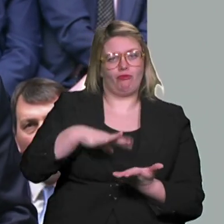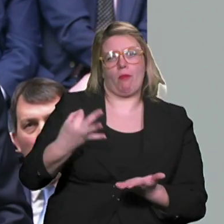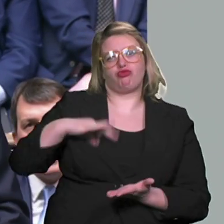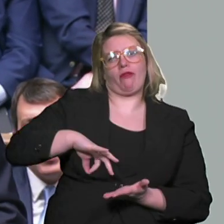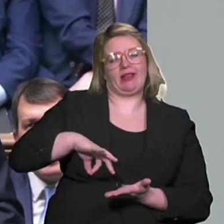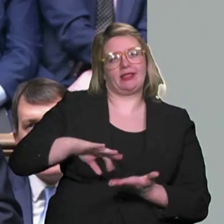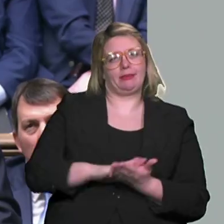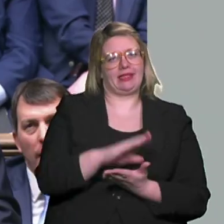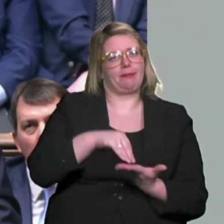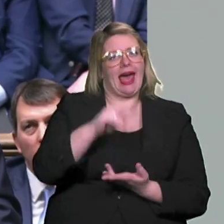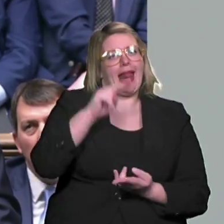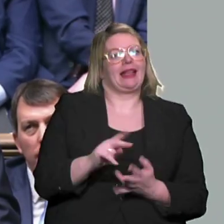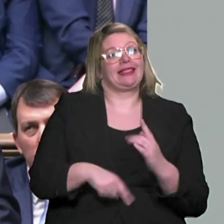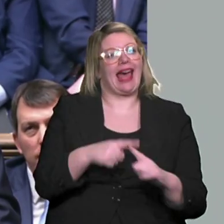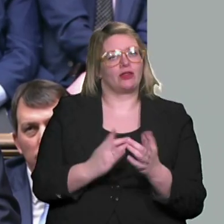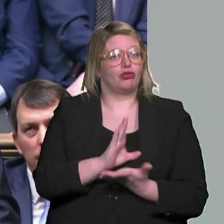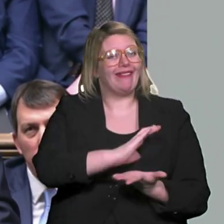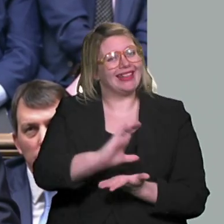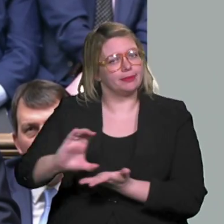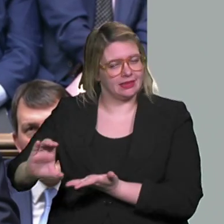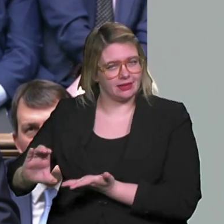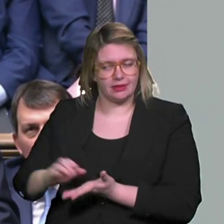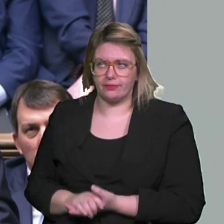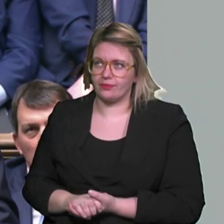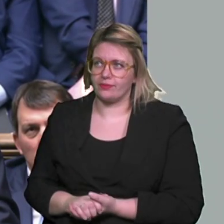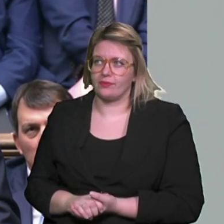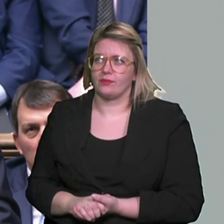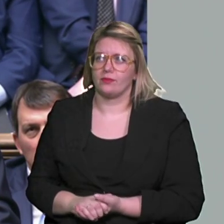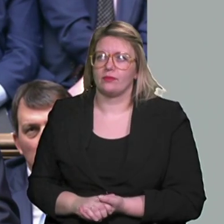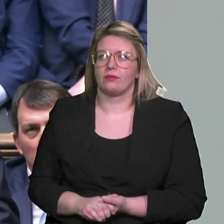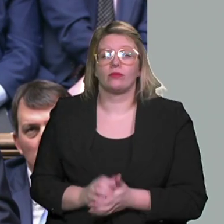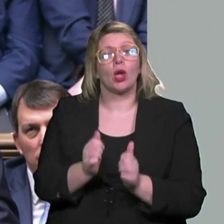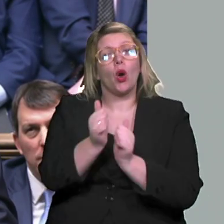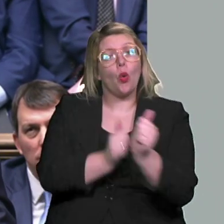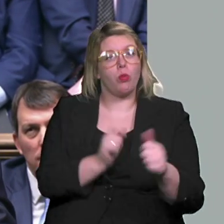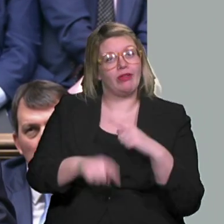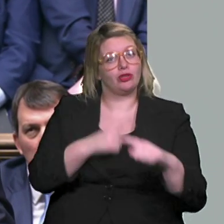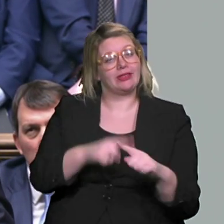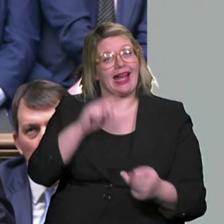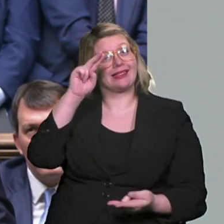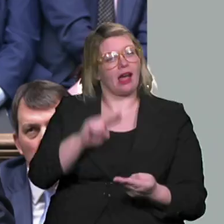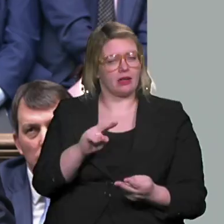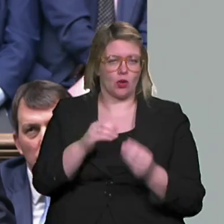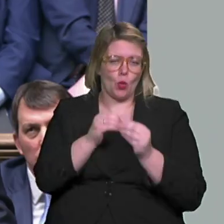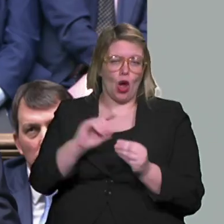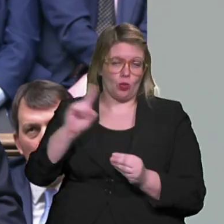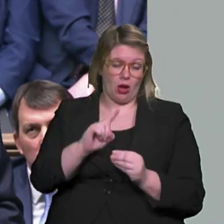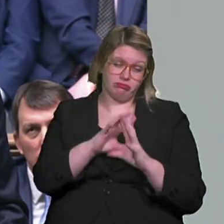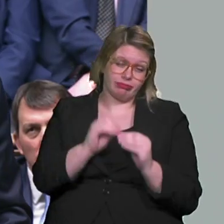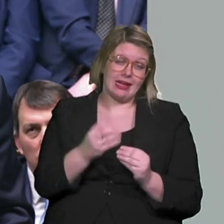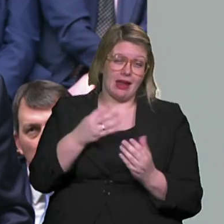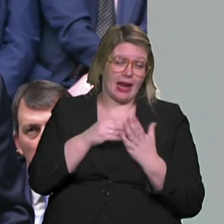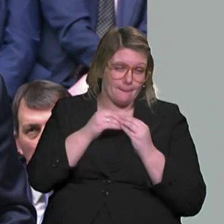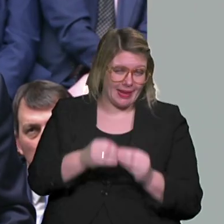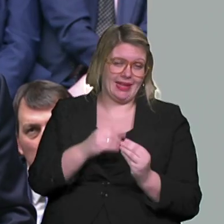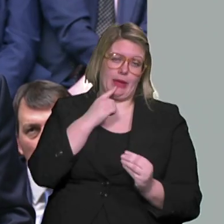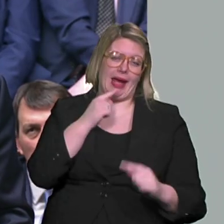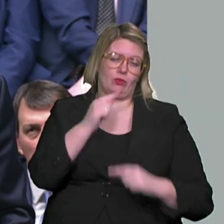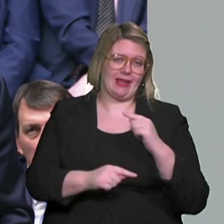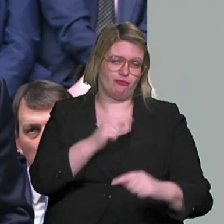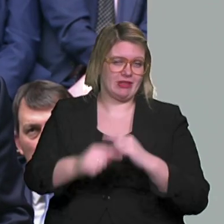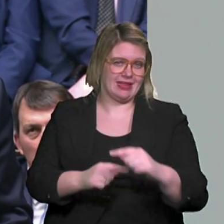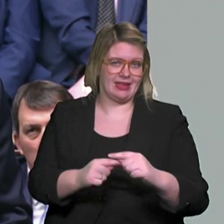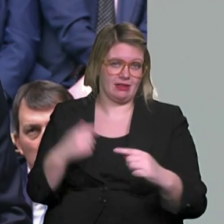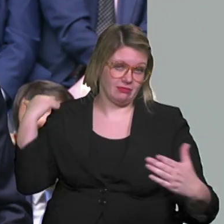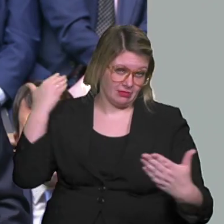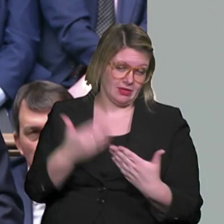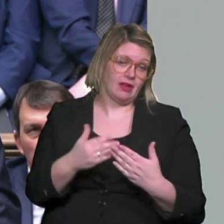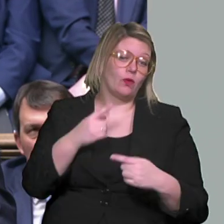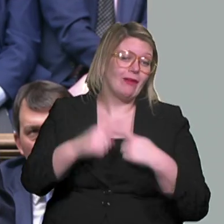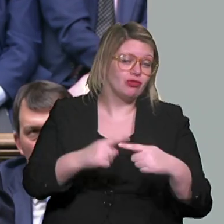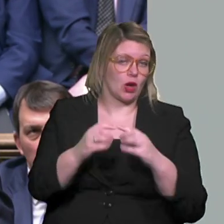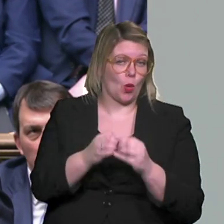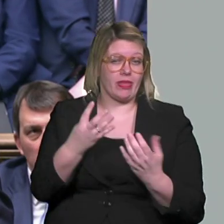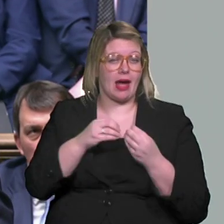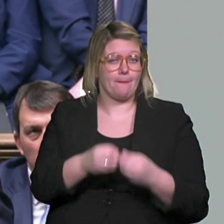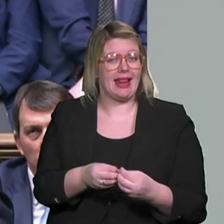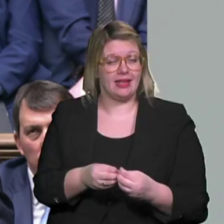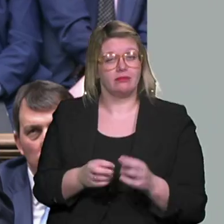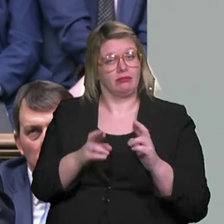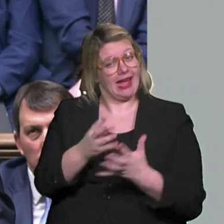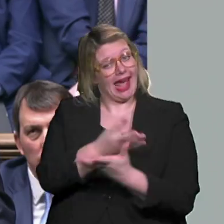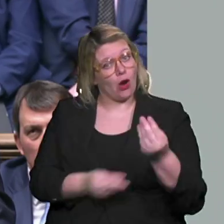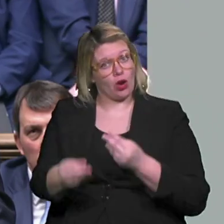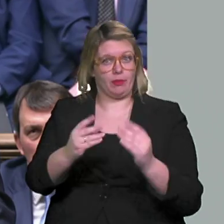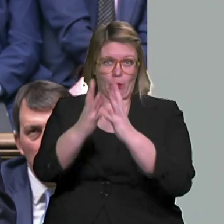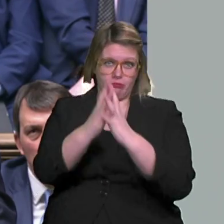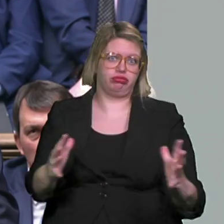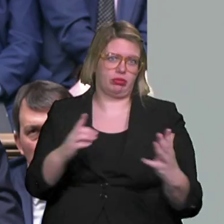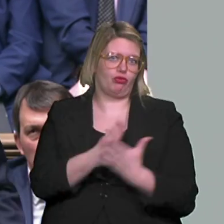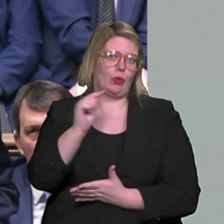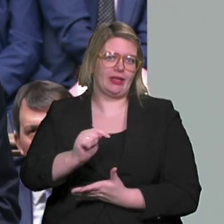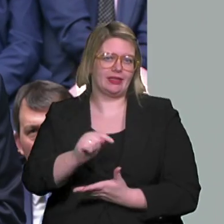It is a corporation tax cut worth an average of £9 billion a year for every year that it is in place, and its impact on the economy will be huge.